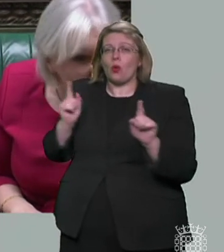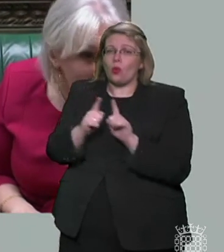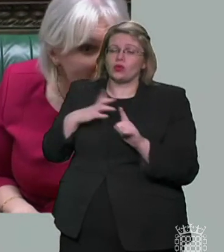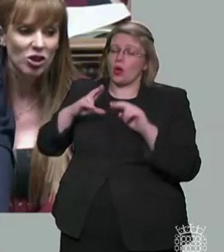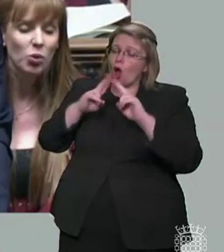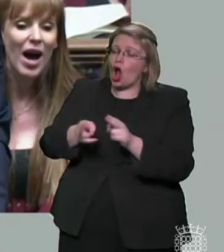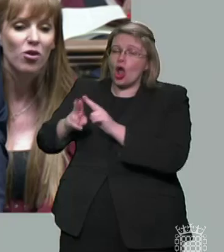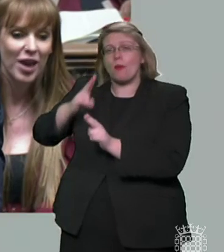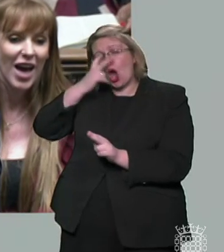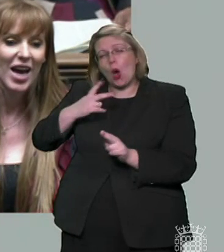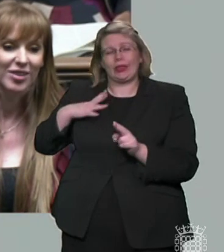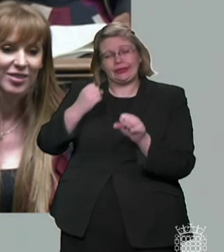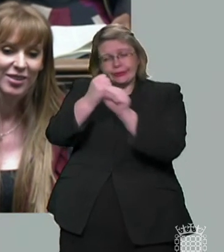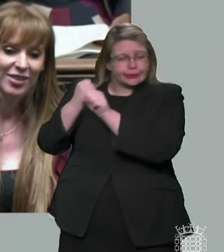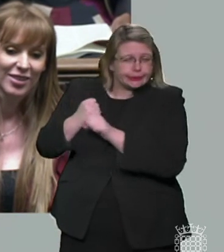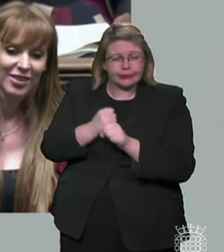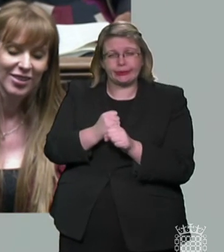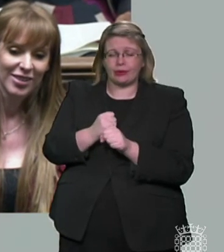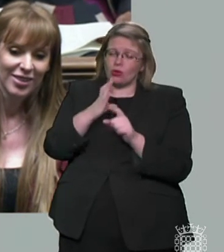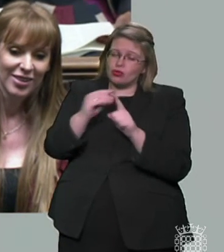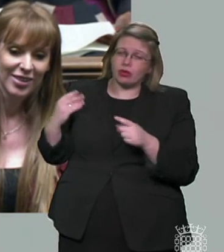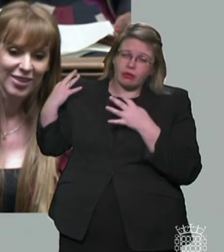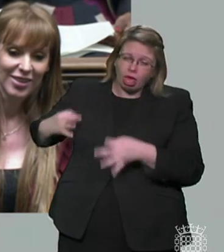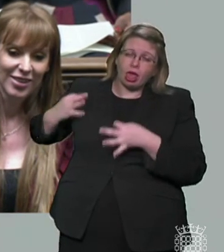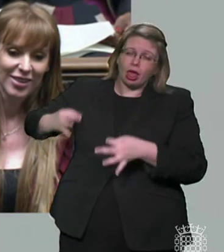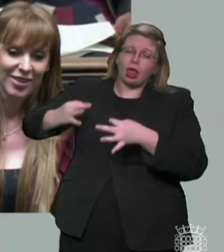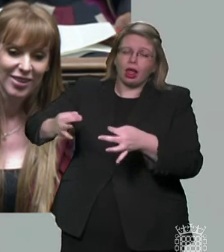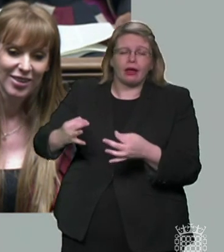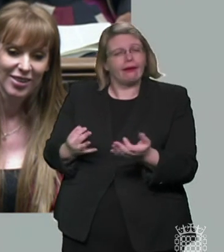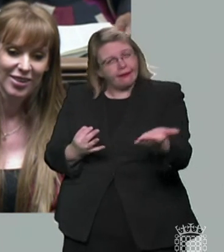ending years of dither and delay.